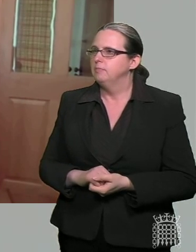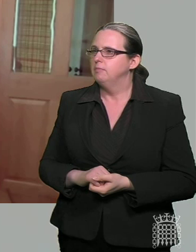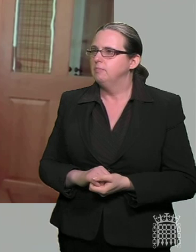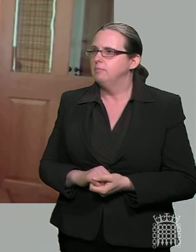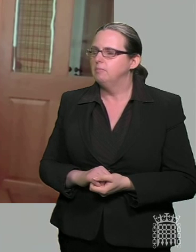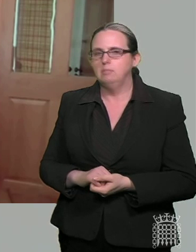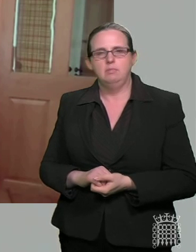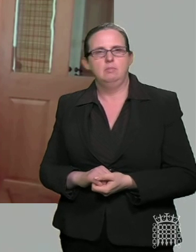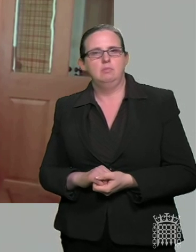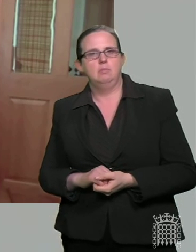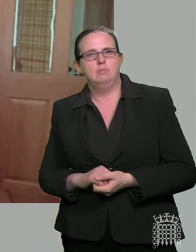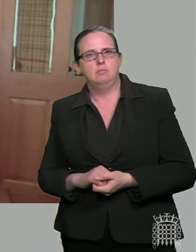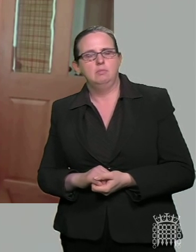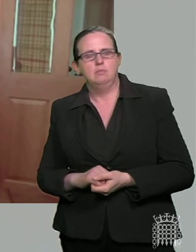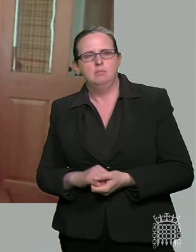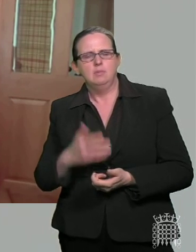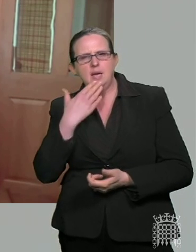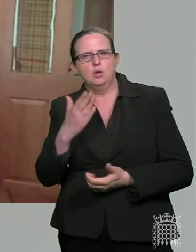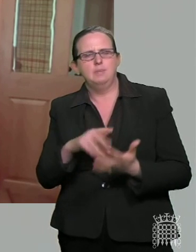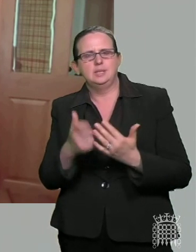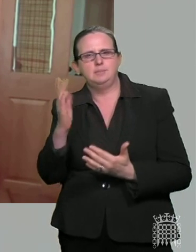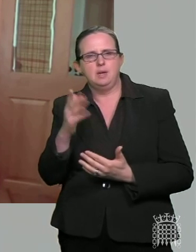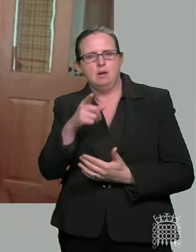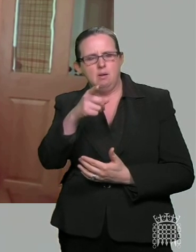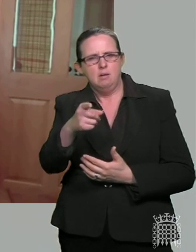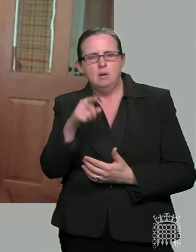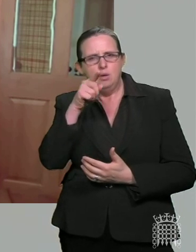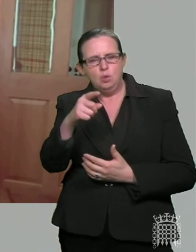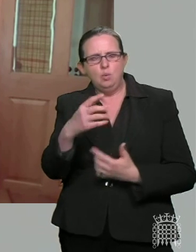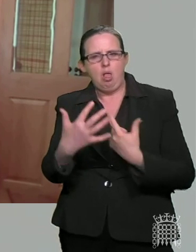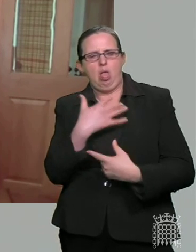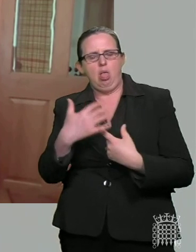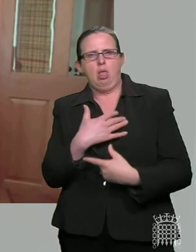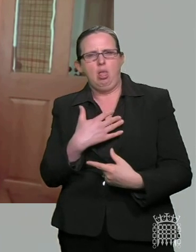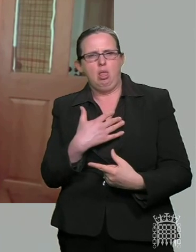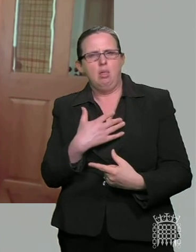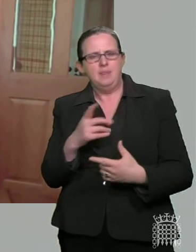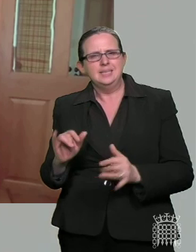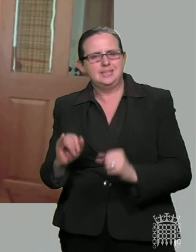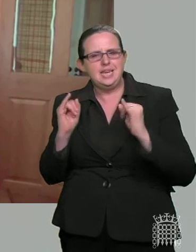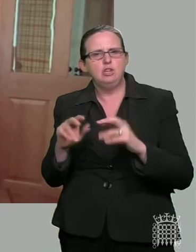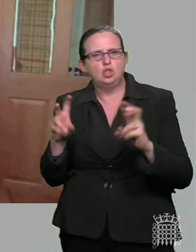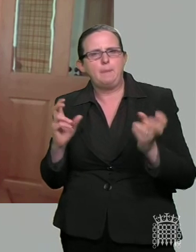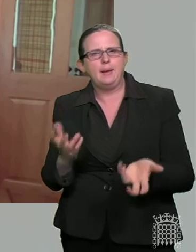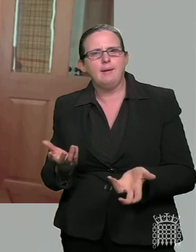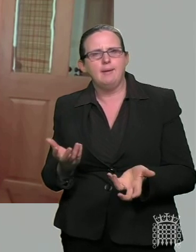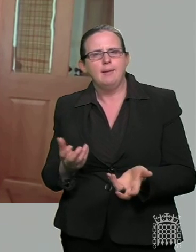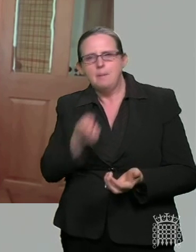To try to treat something as serious as this in the way that the Government and the Prime Minister have done is really quite pathetic.